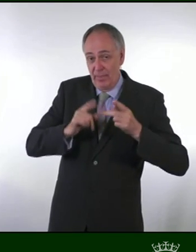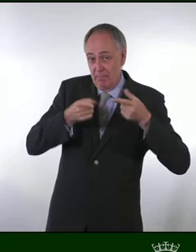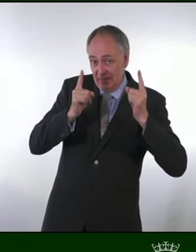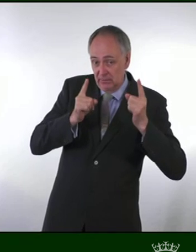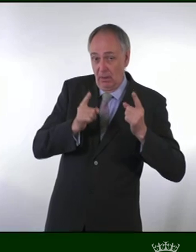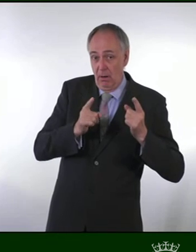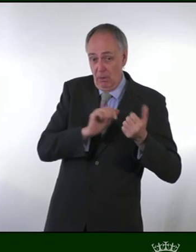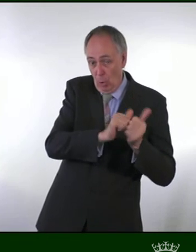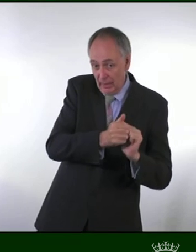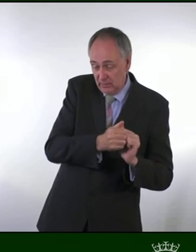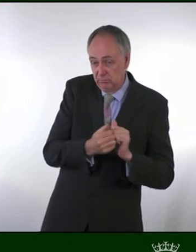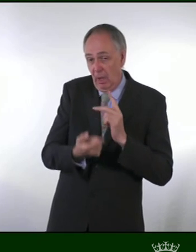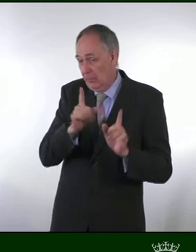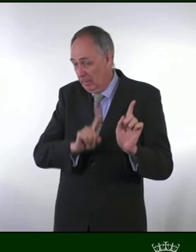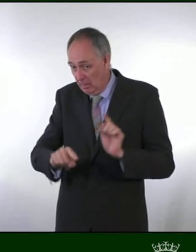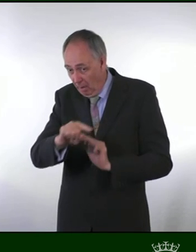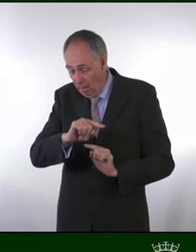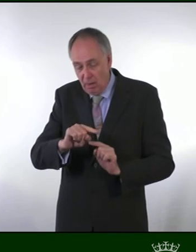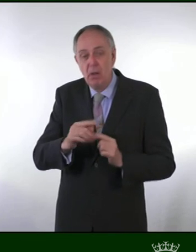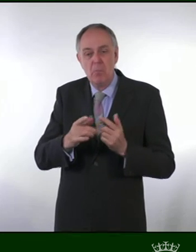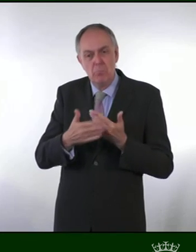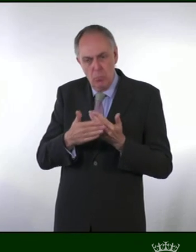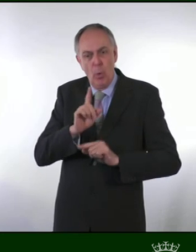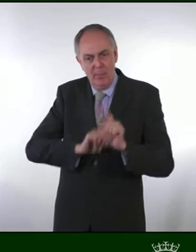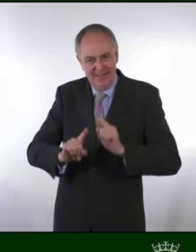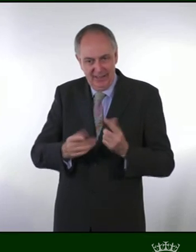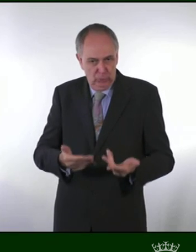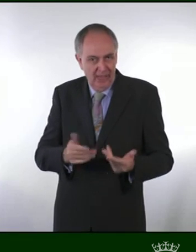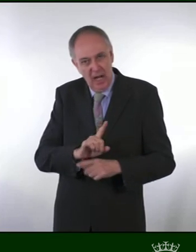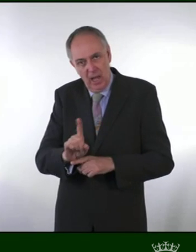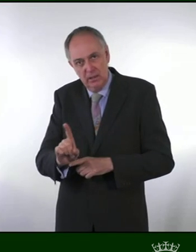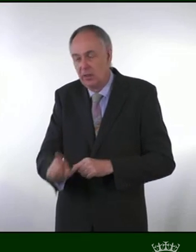In addition to my duties in this House, I shall have further such meetings later today.